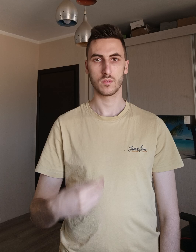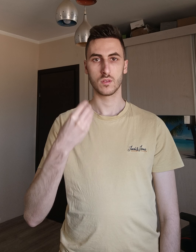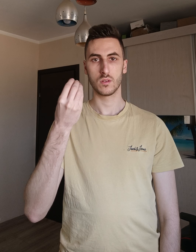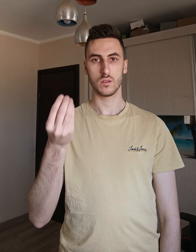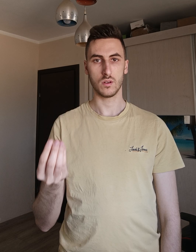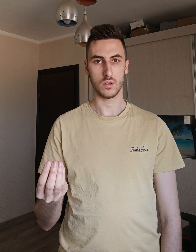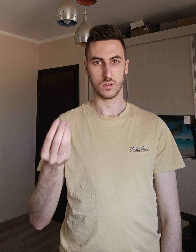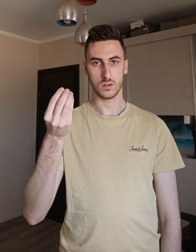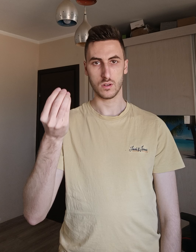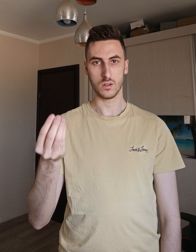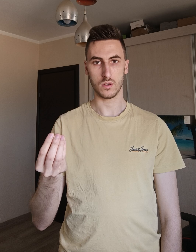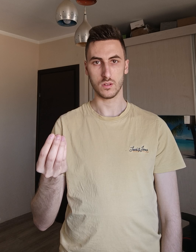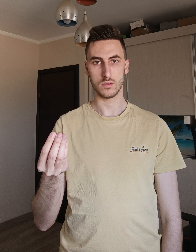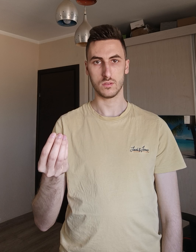לאט